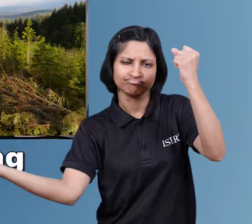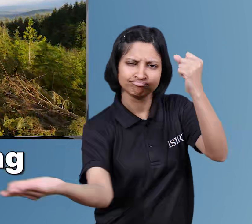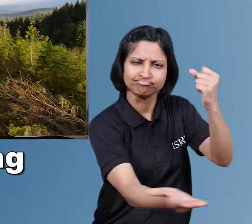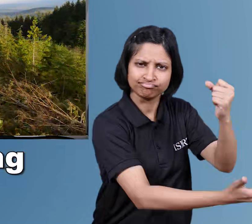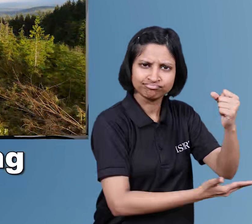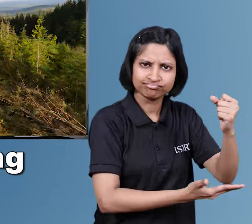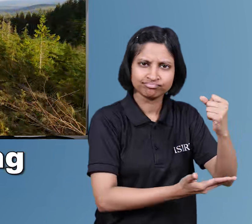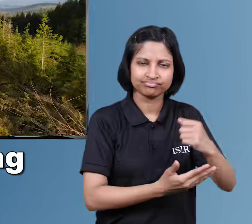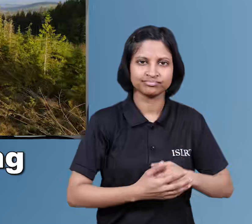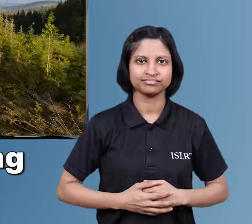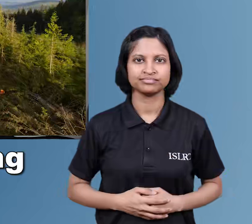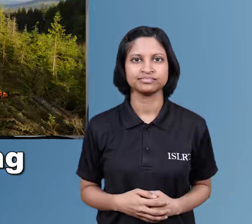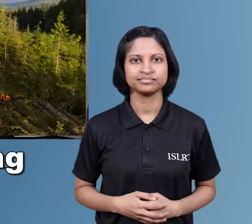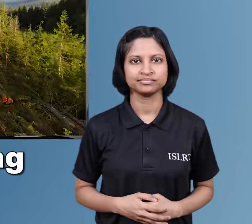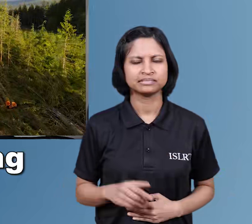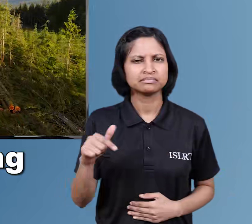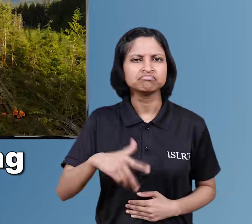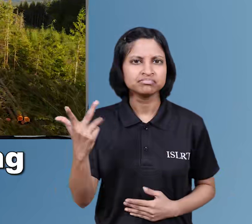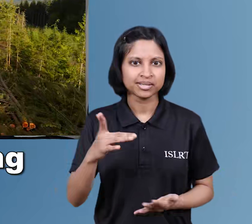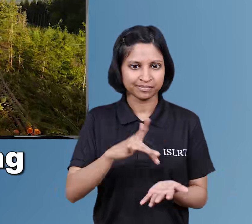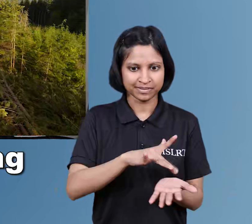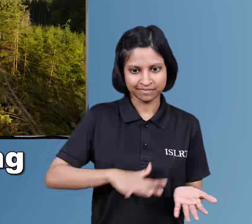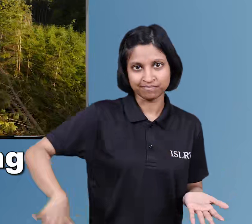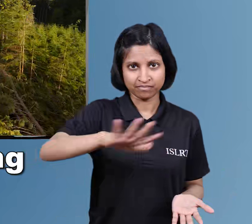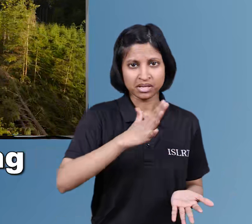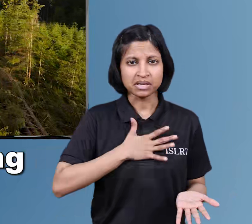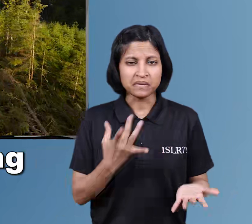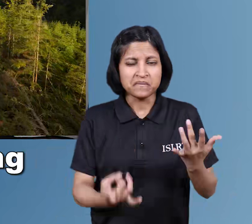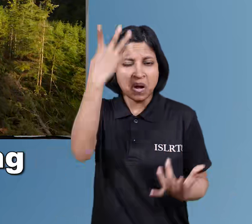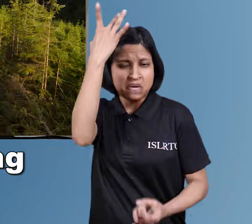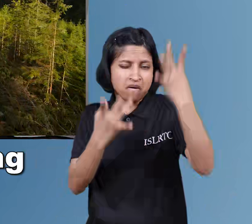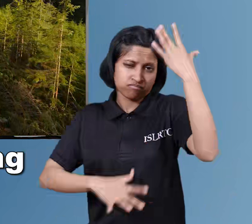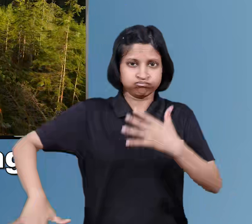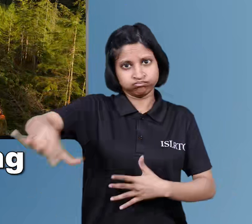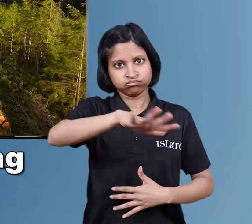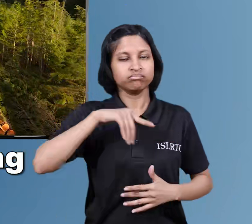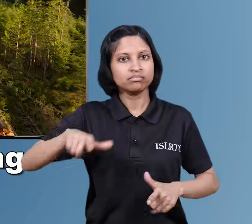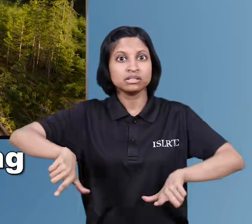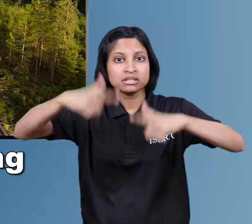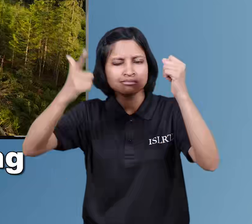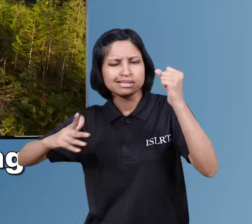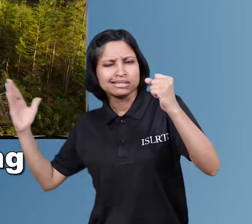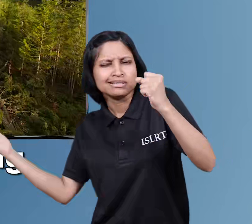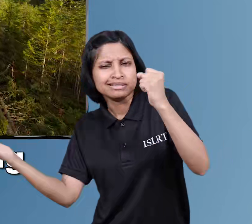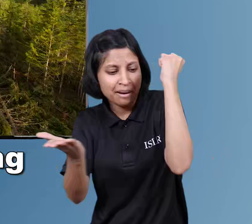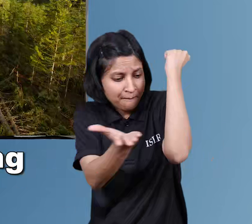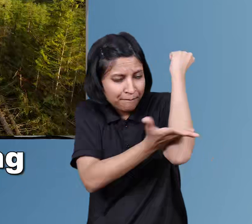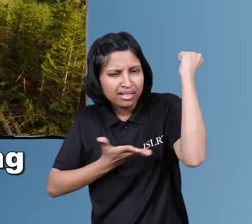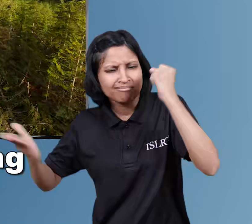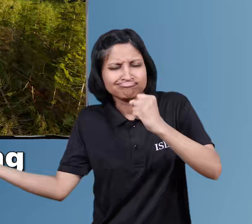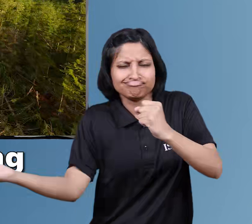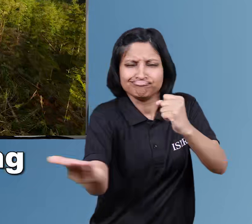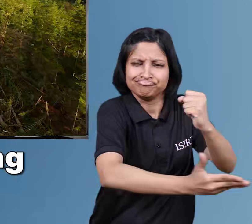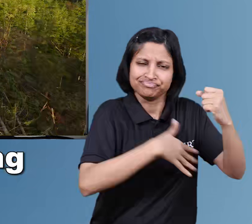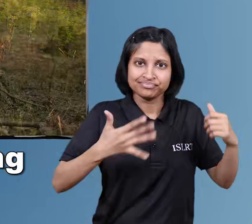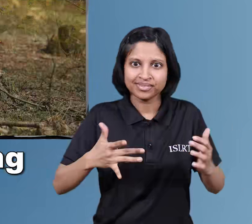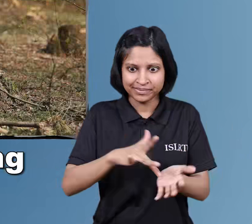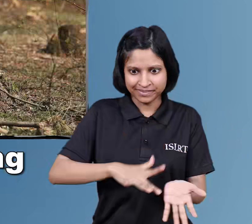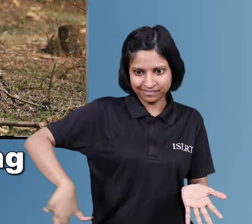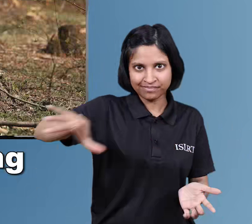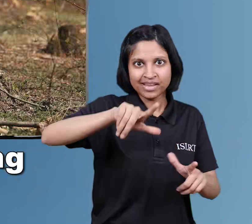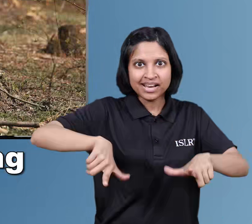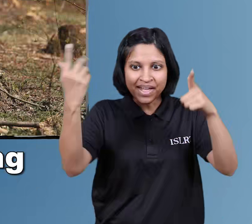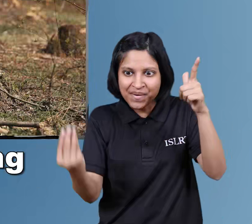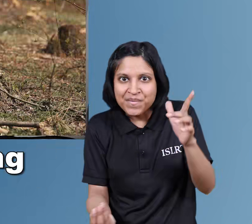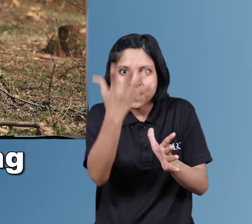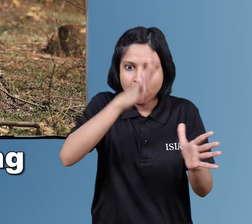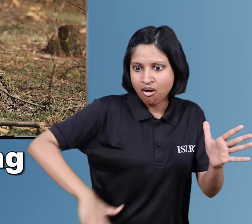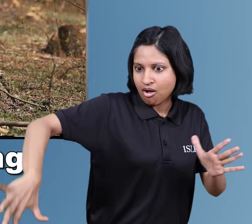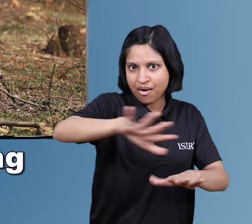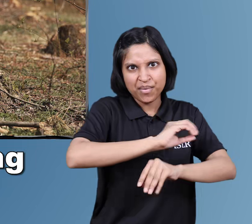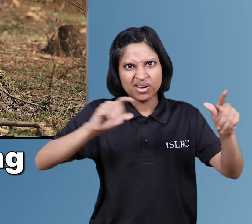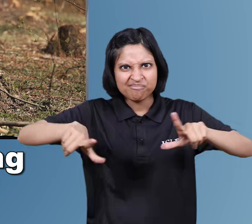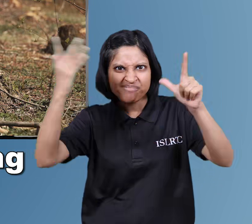Clear-Cutting The process of removing all trees in a forested area.